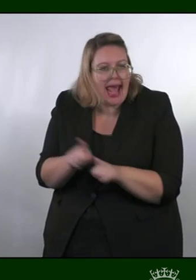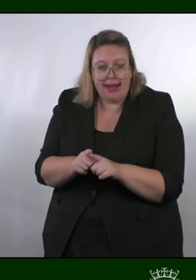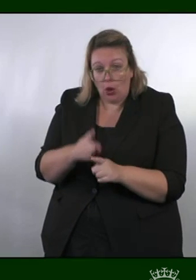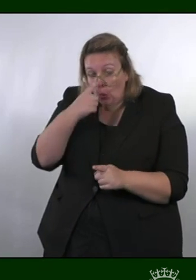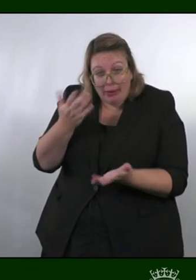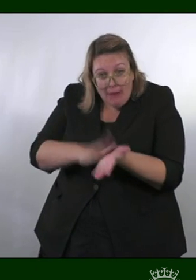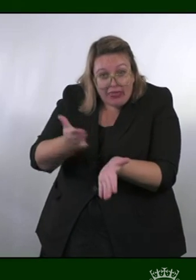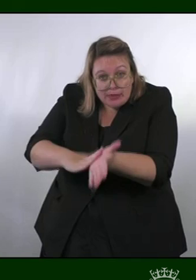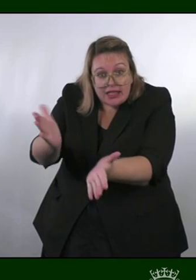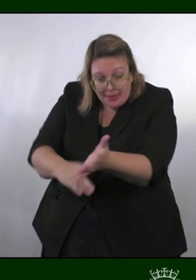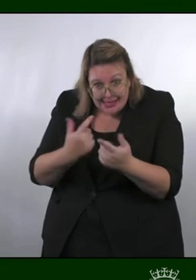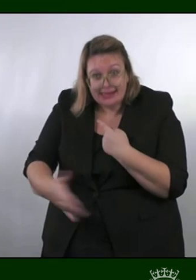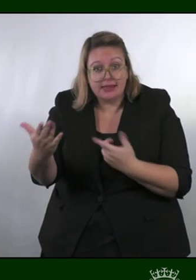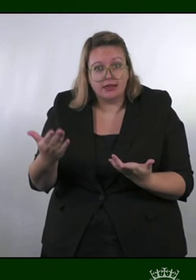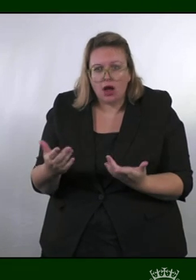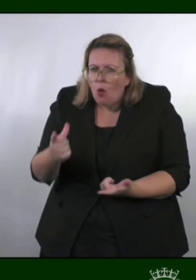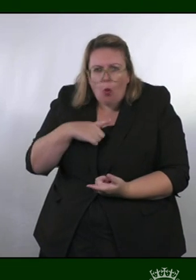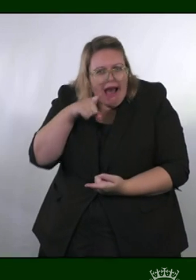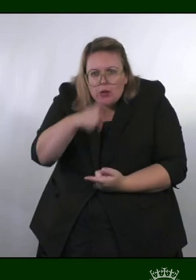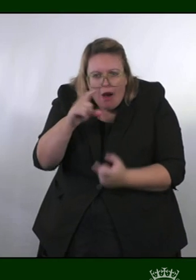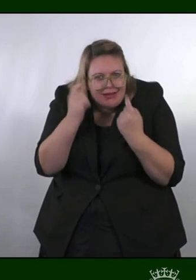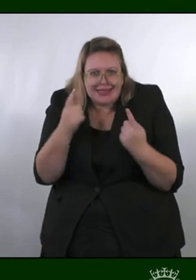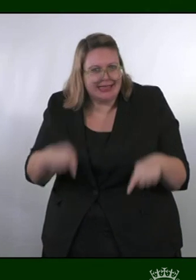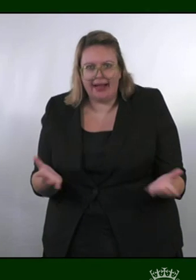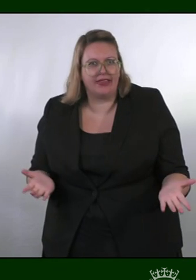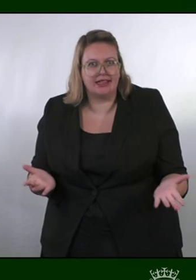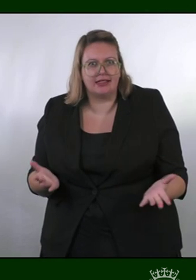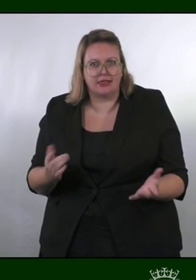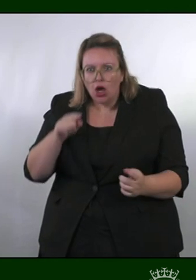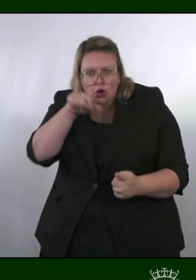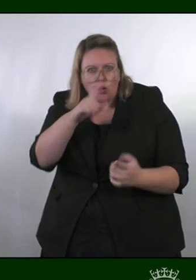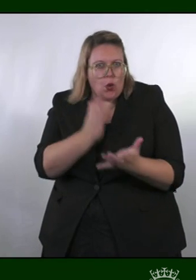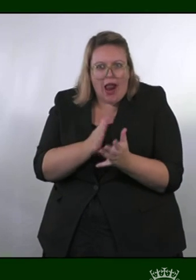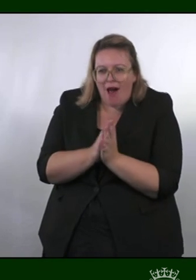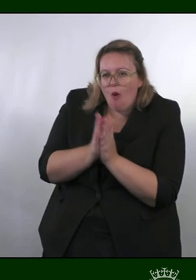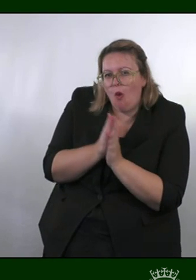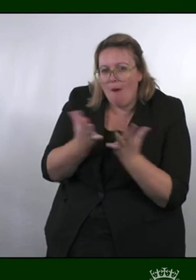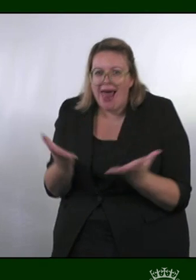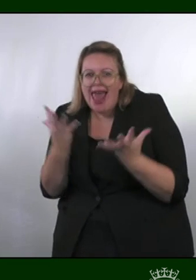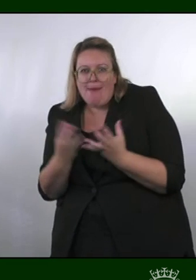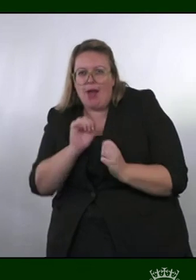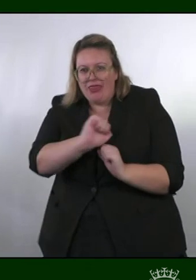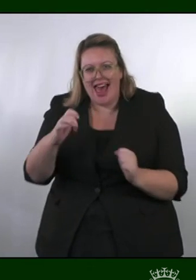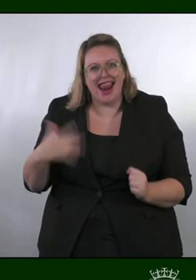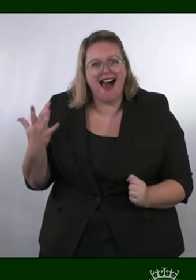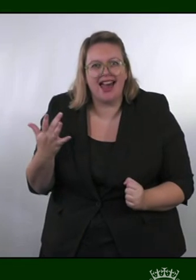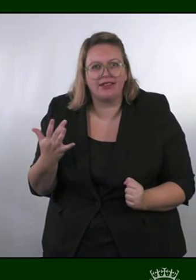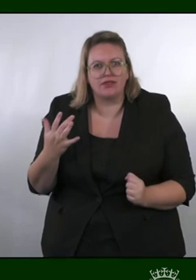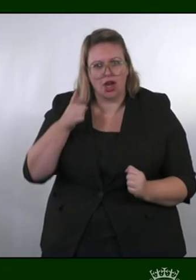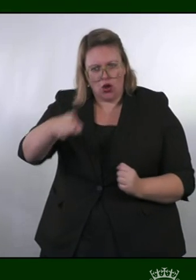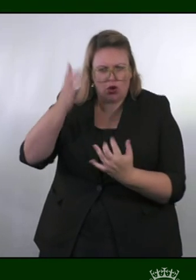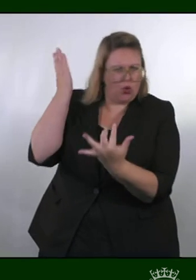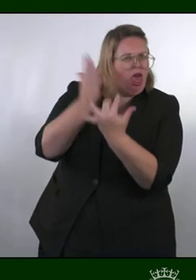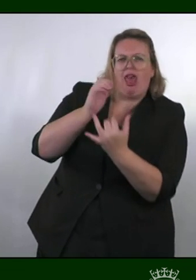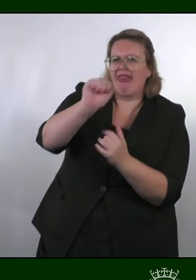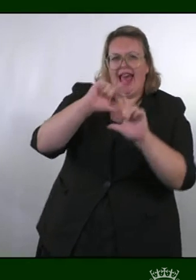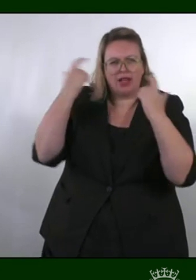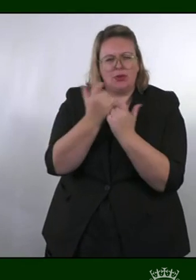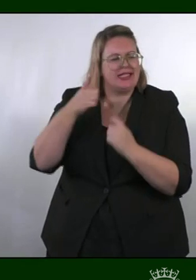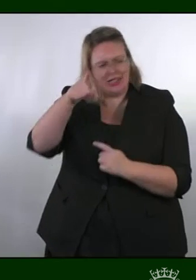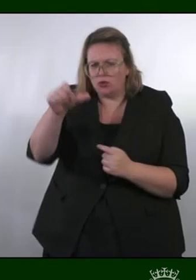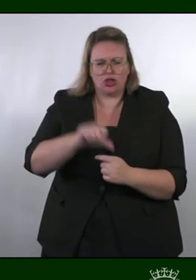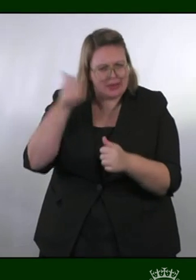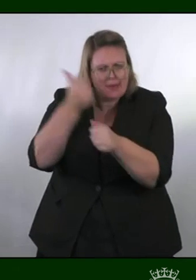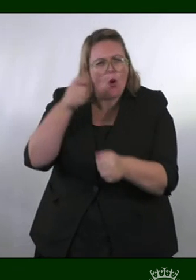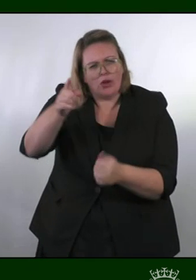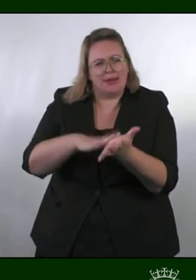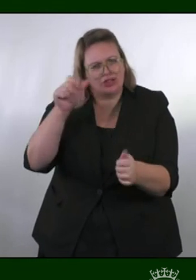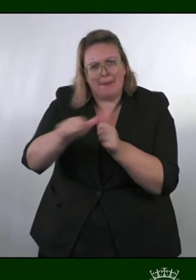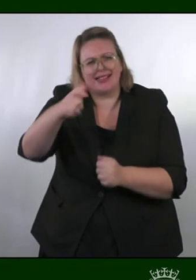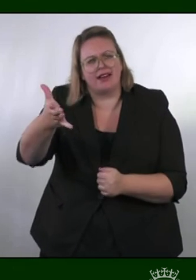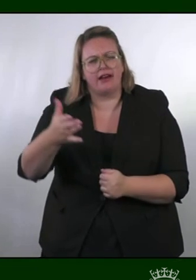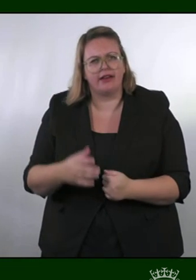Why can the Prime Minister and the Chancellor not understand that? They should stop bargaining with people’s lives, stop dividing communities and provide the support that is needed in Manchester.